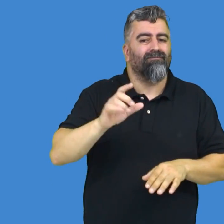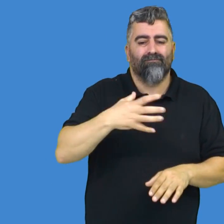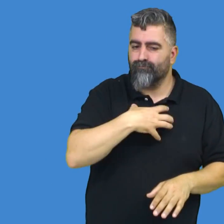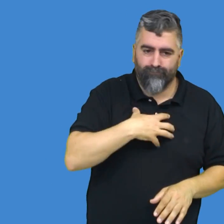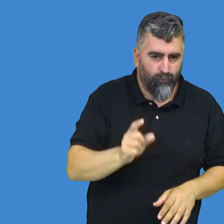poder